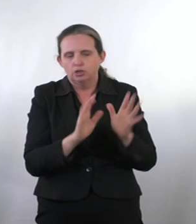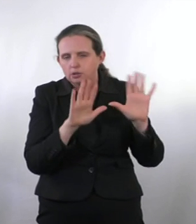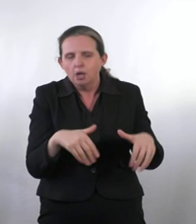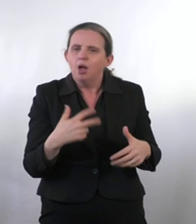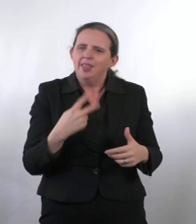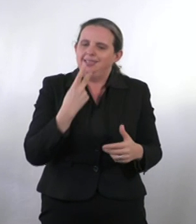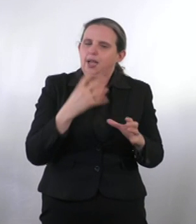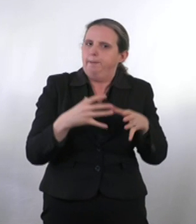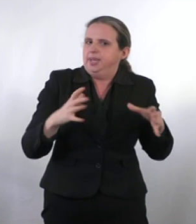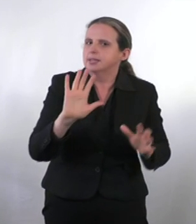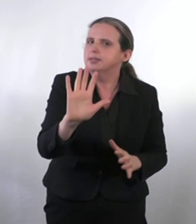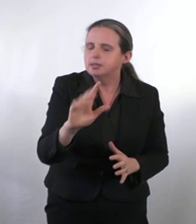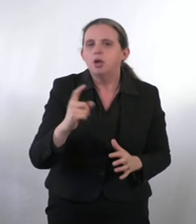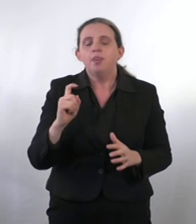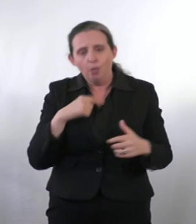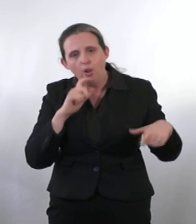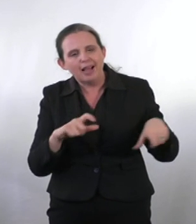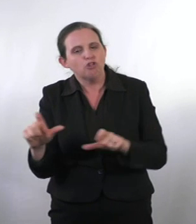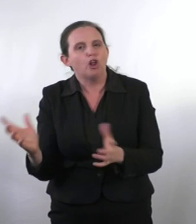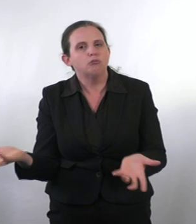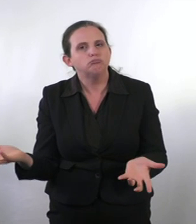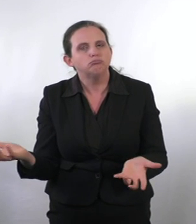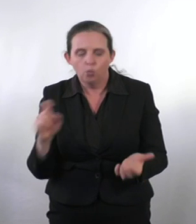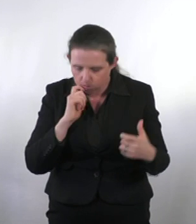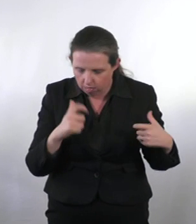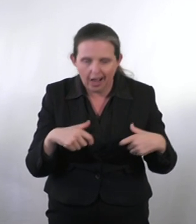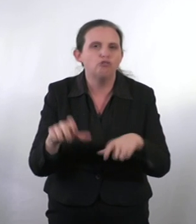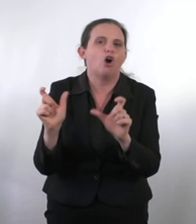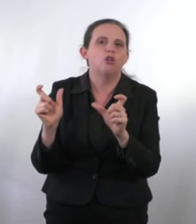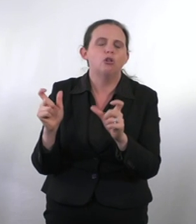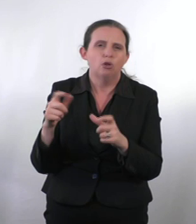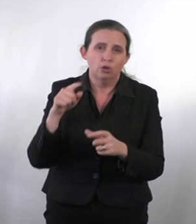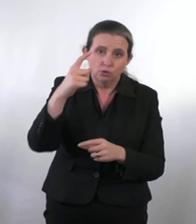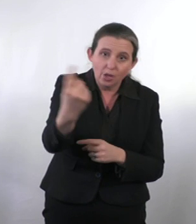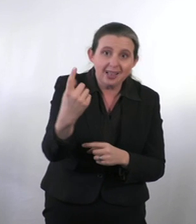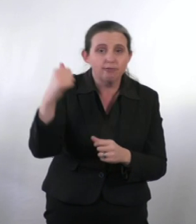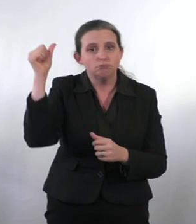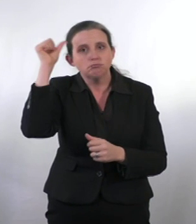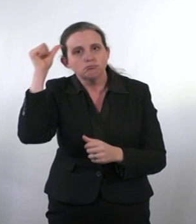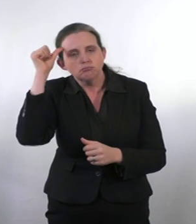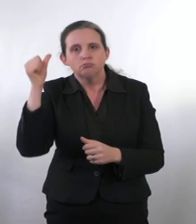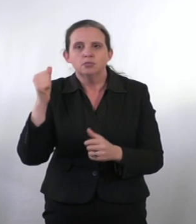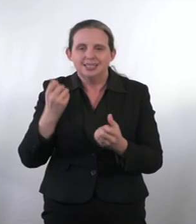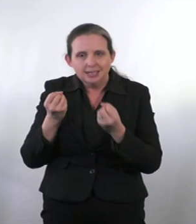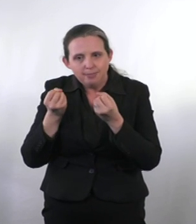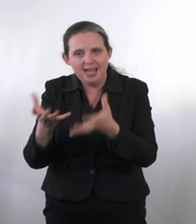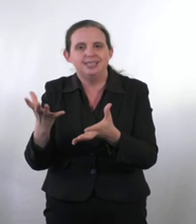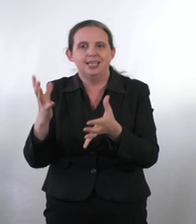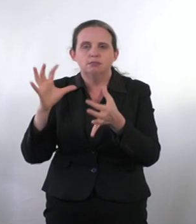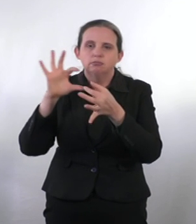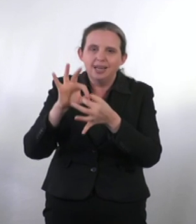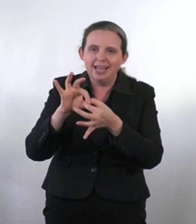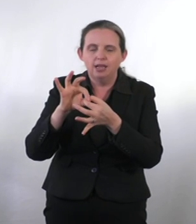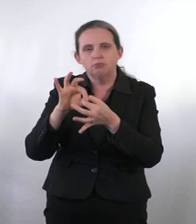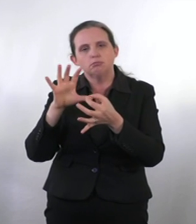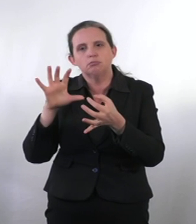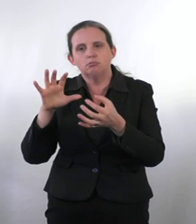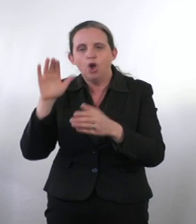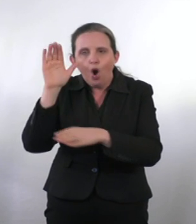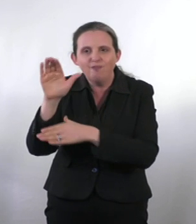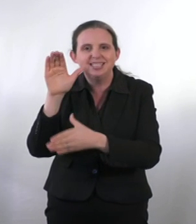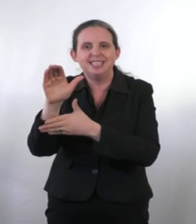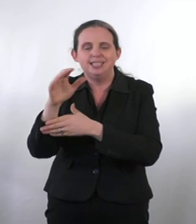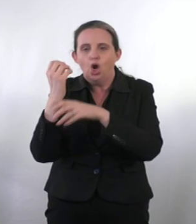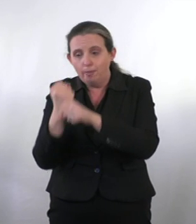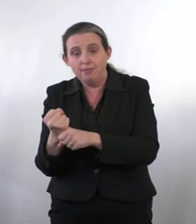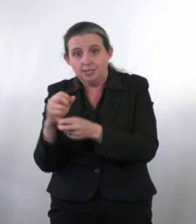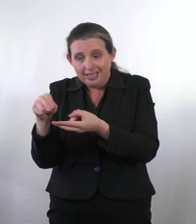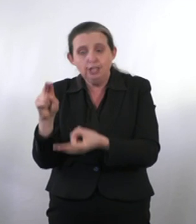We have seen a massive increase, as the House will know, in spending on our collective overseas commitments.